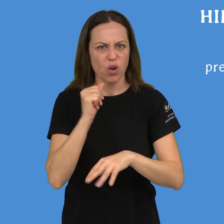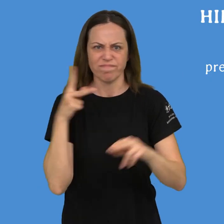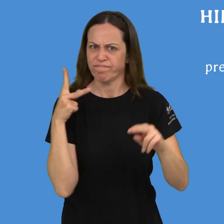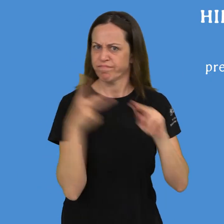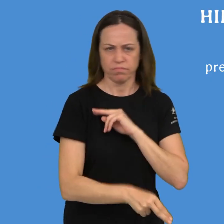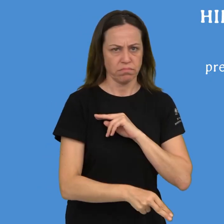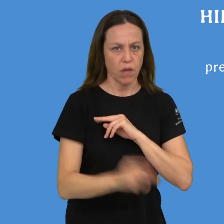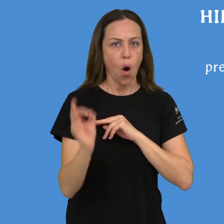evitar